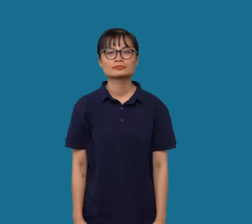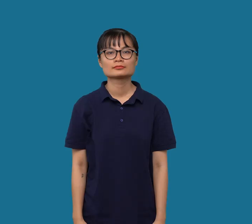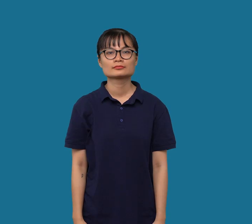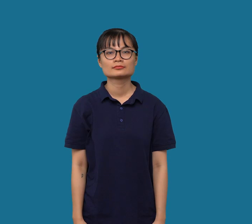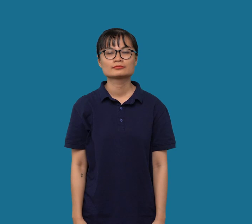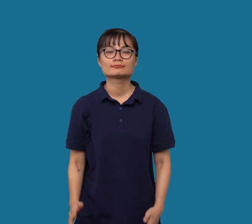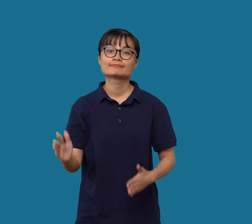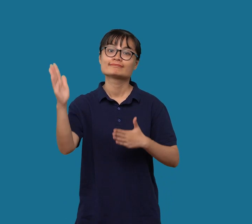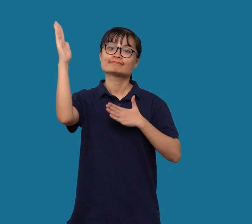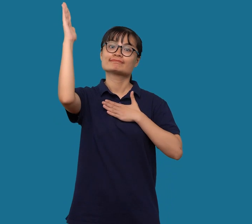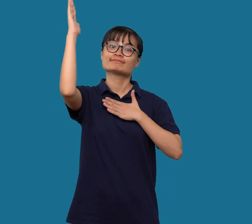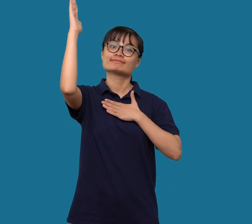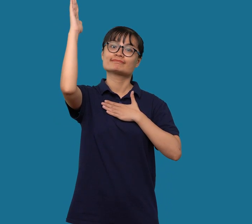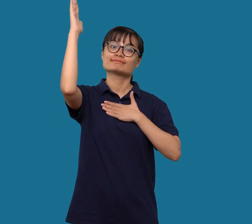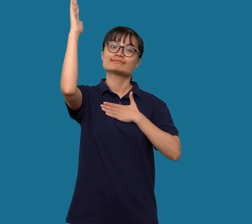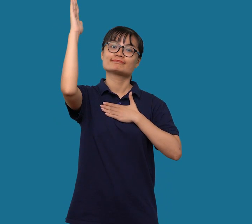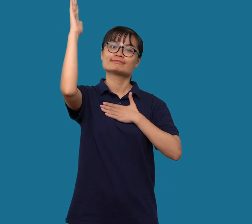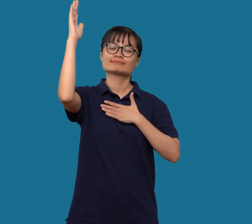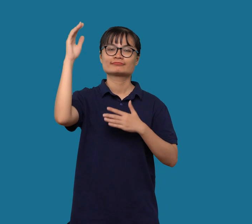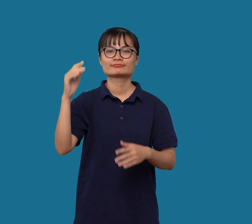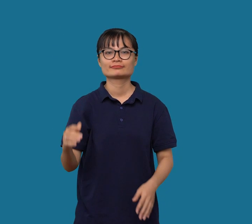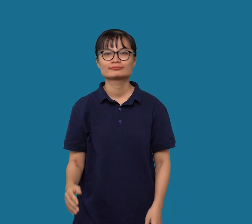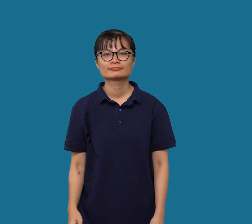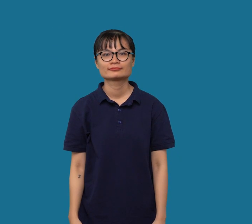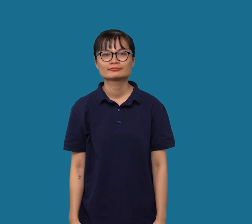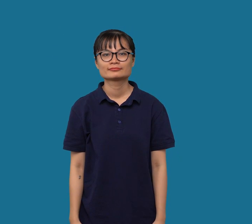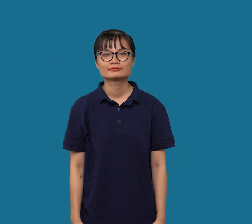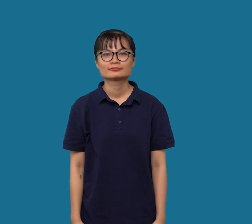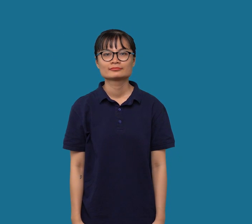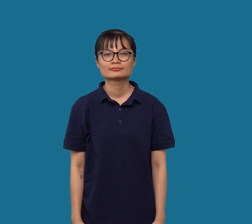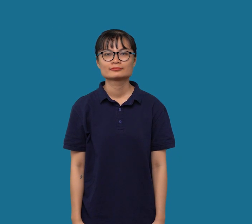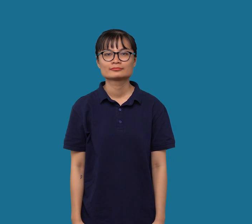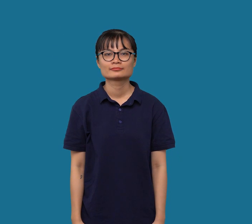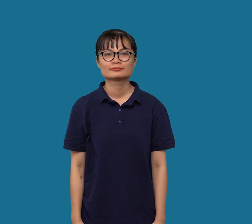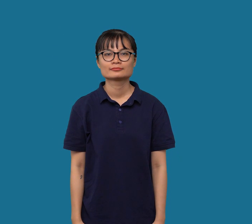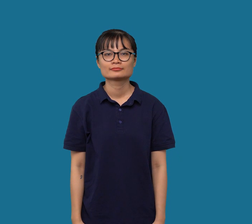xung phong